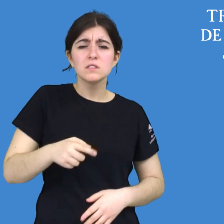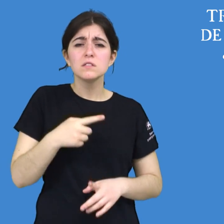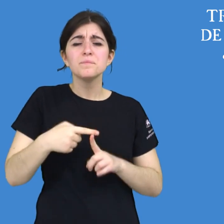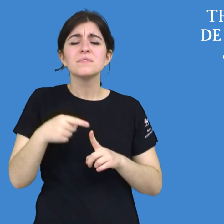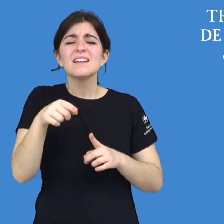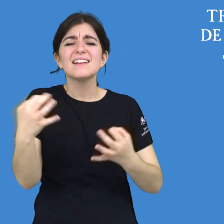objetivo